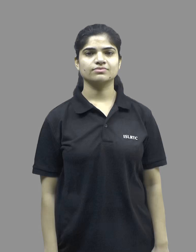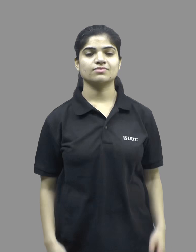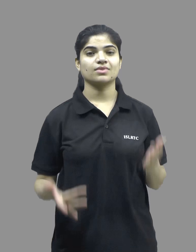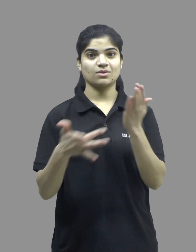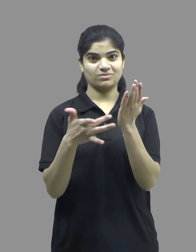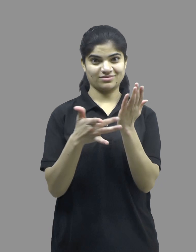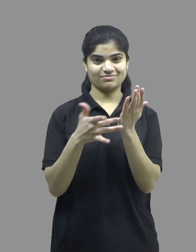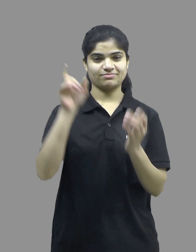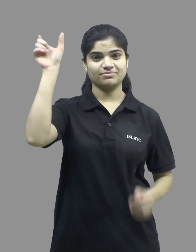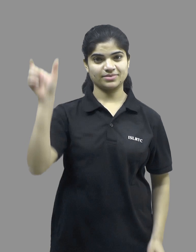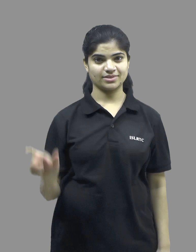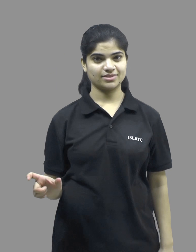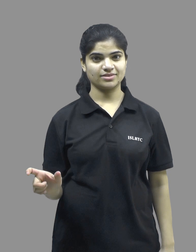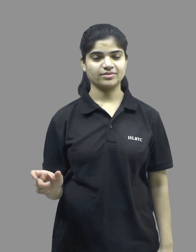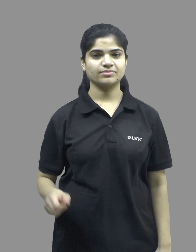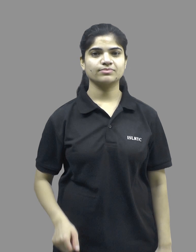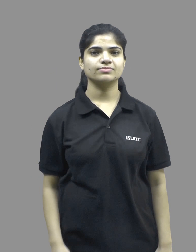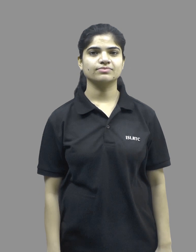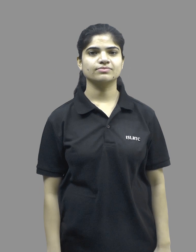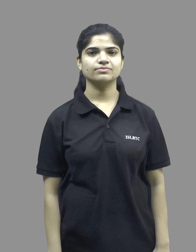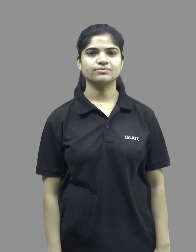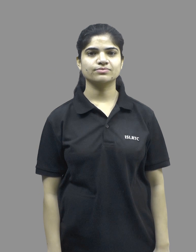Technician